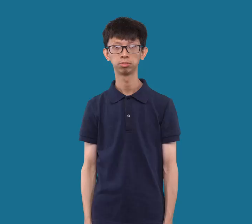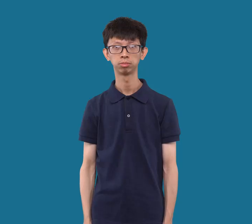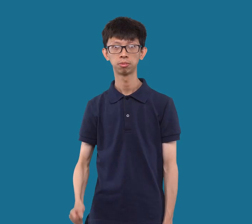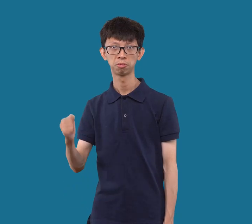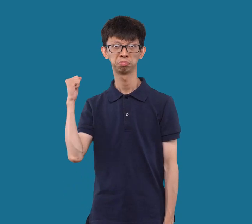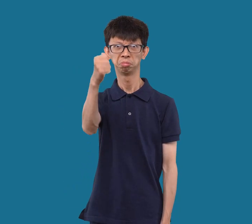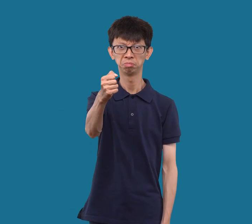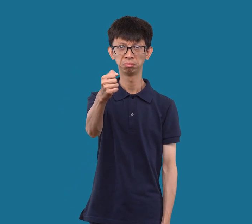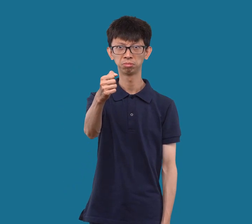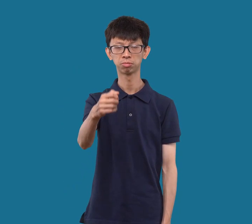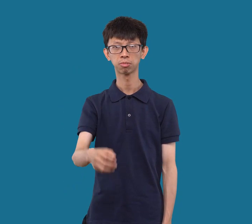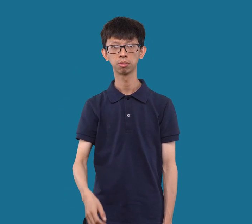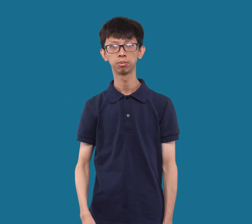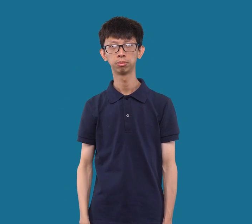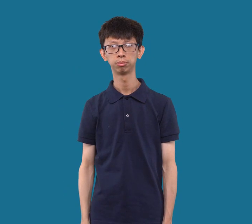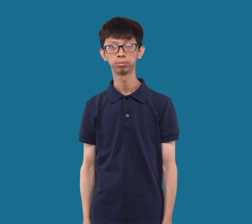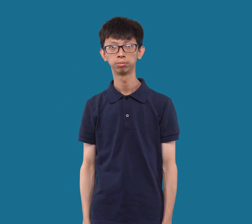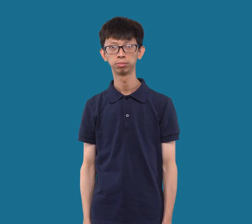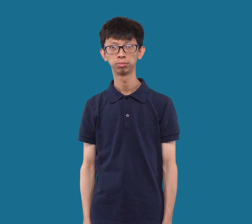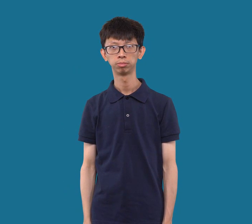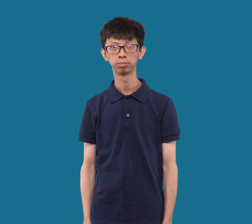đánh